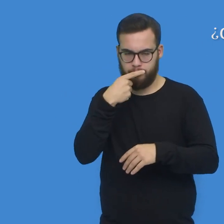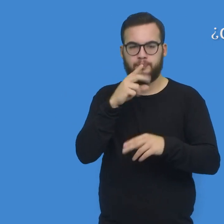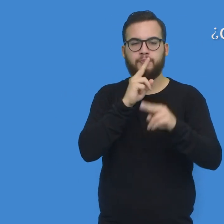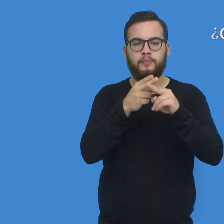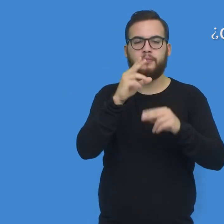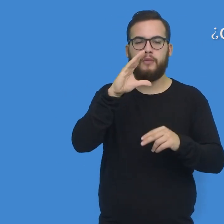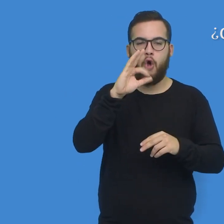nombre